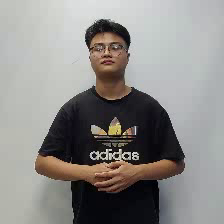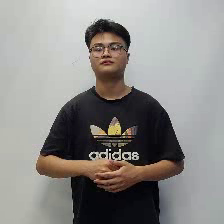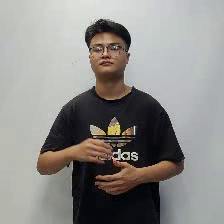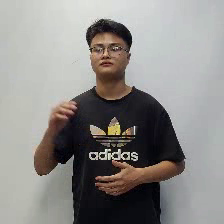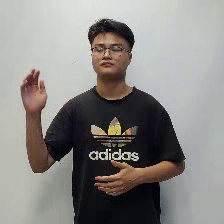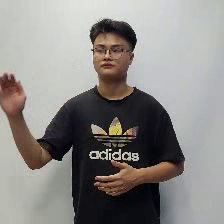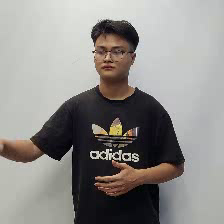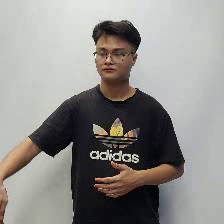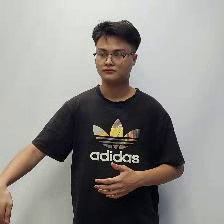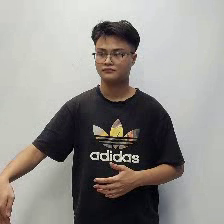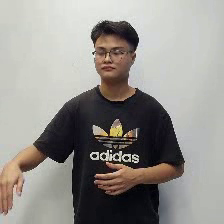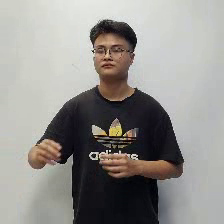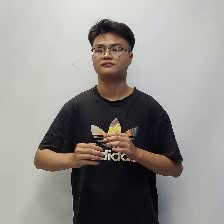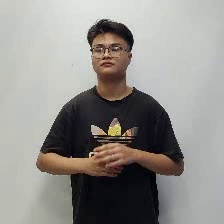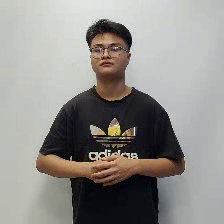Phía sau